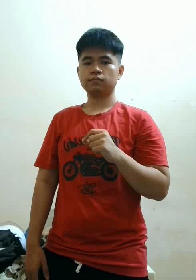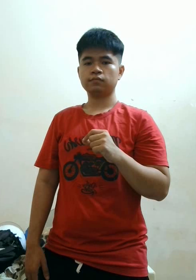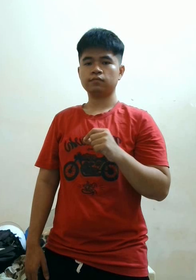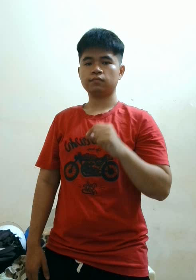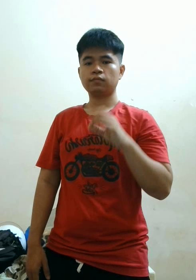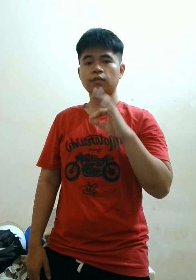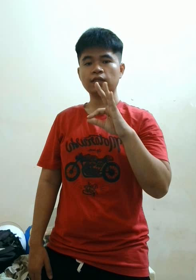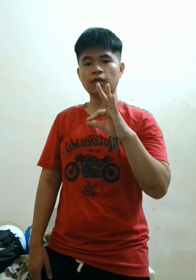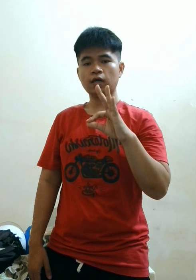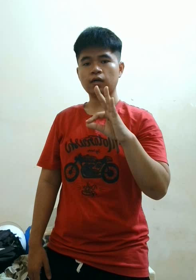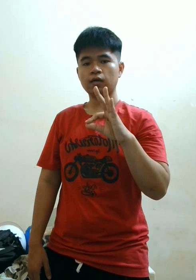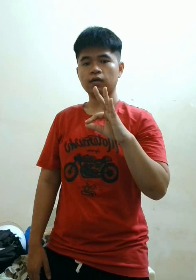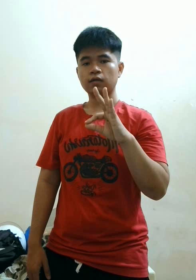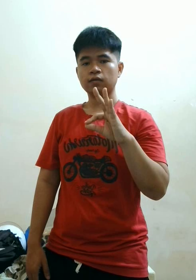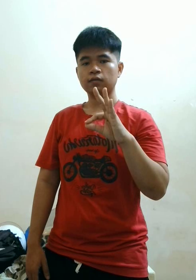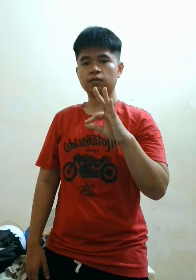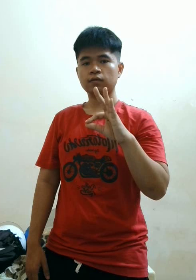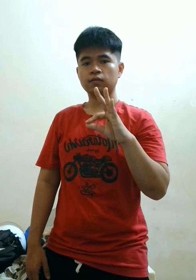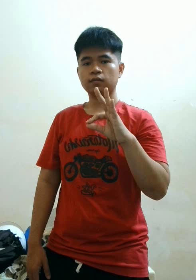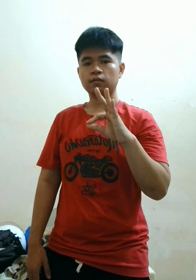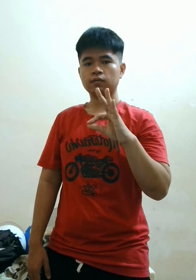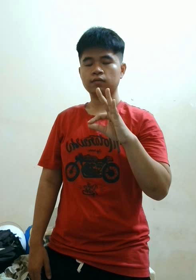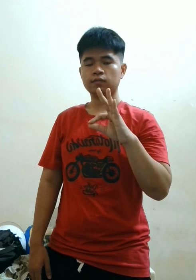t